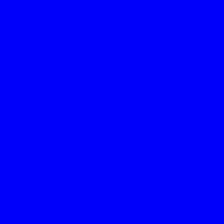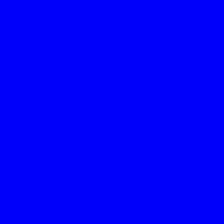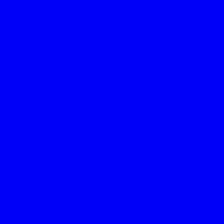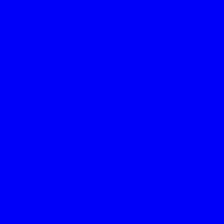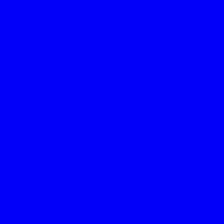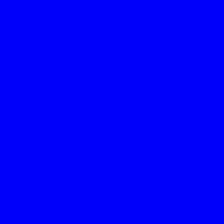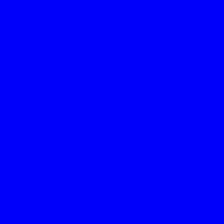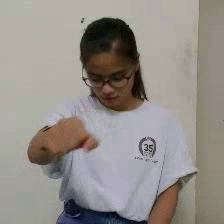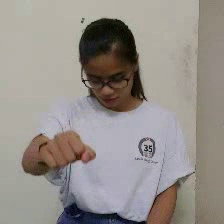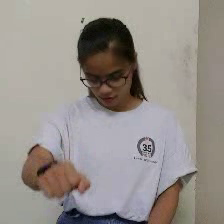Phỏng vấn